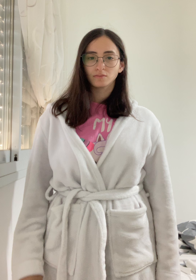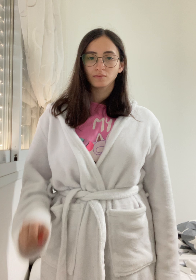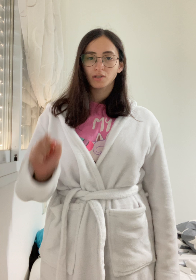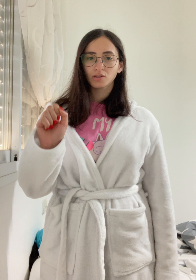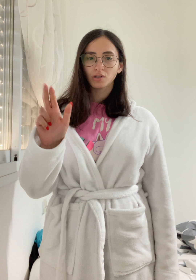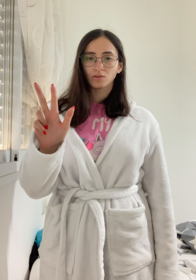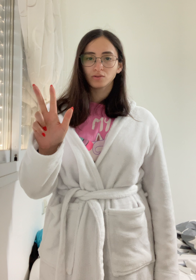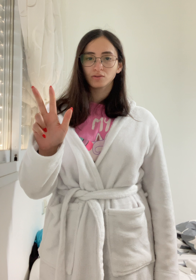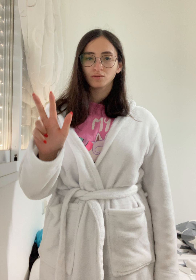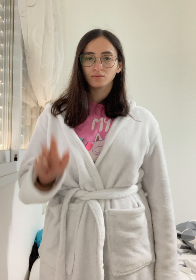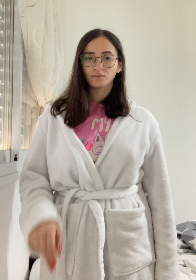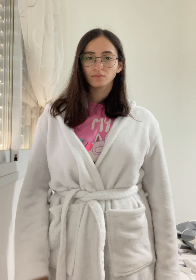שלוש